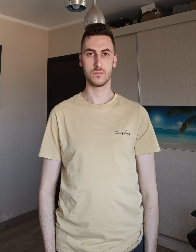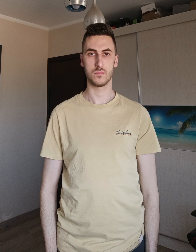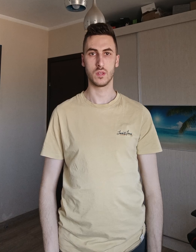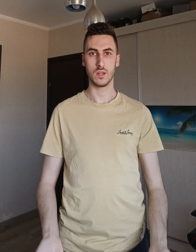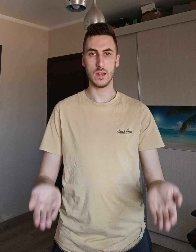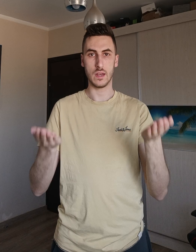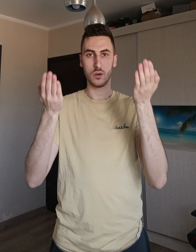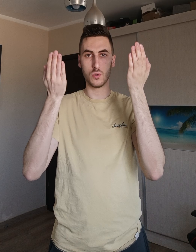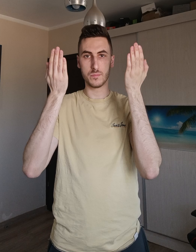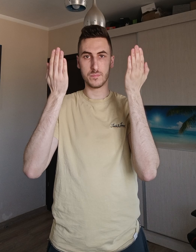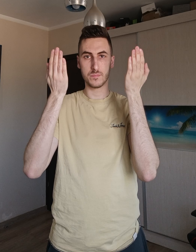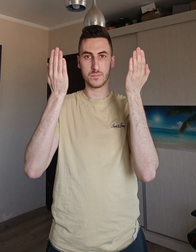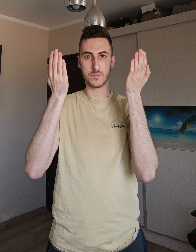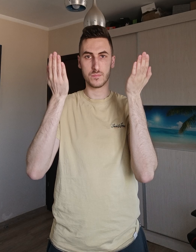לקום